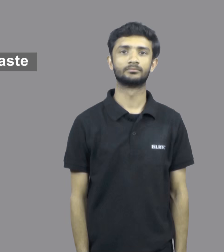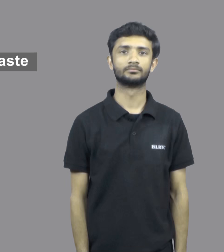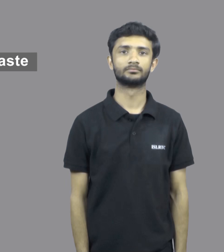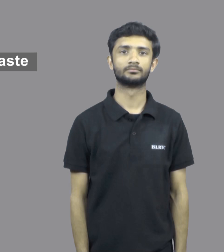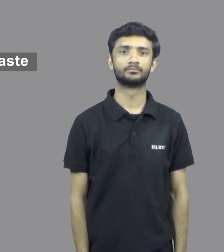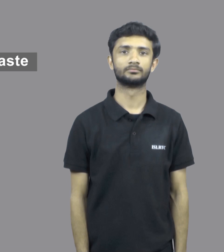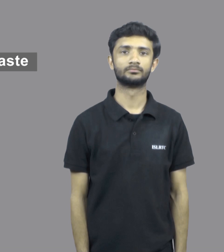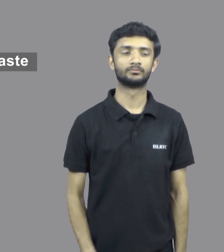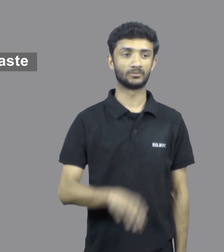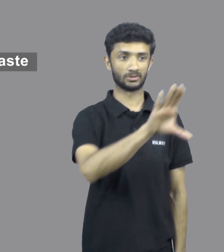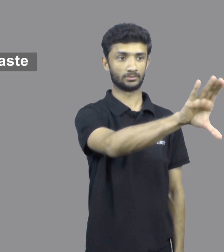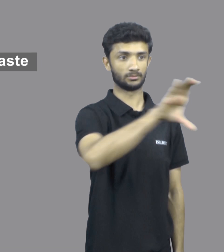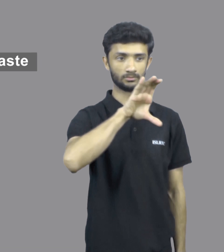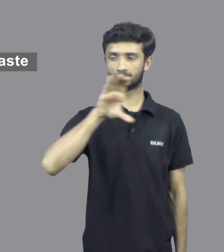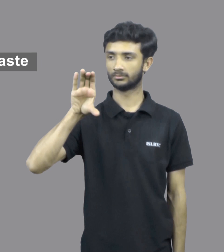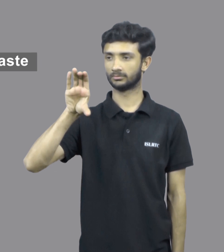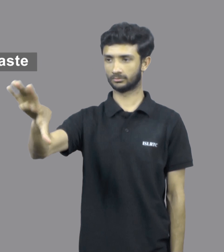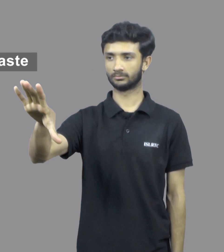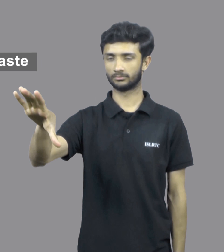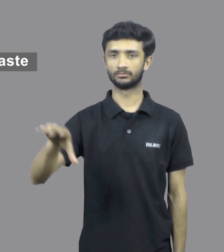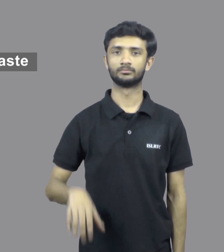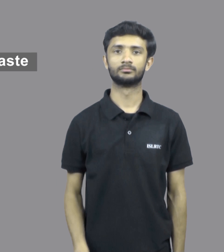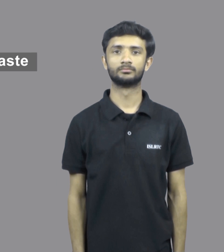Copy and Paste